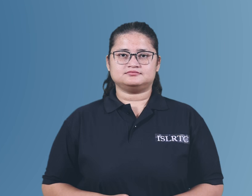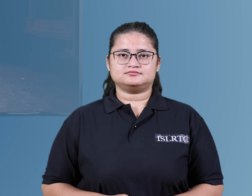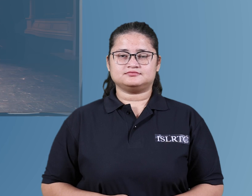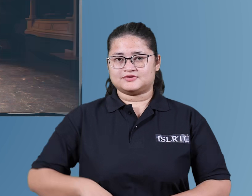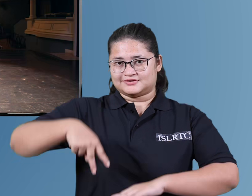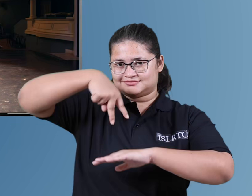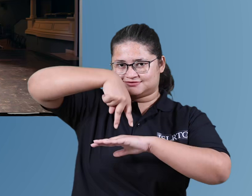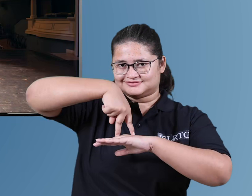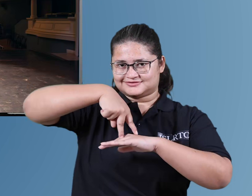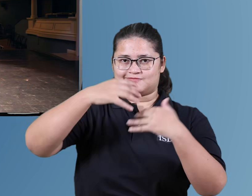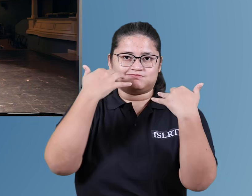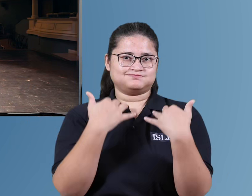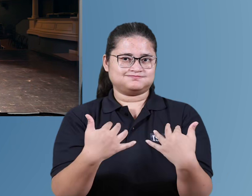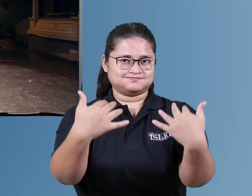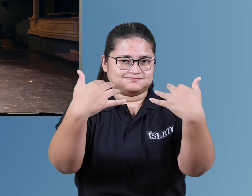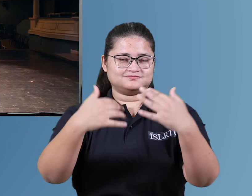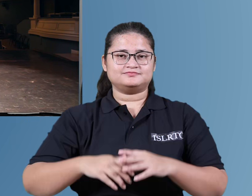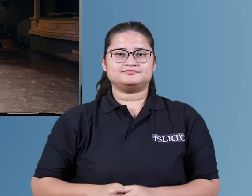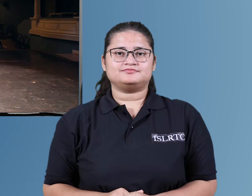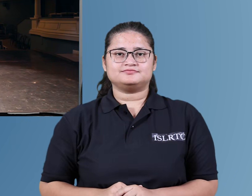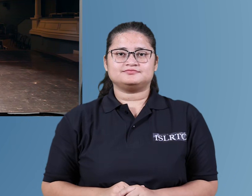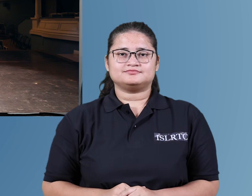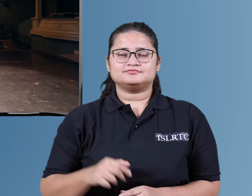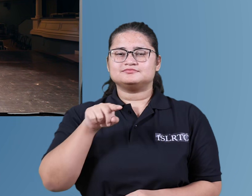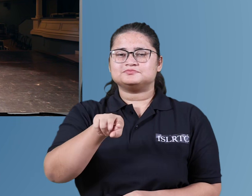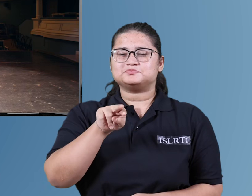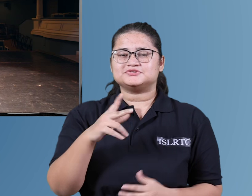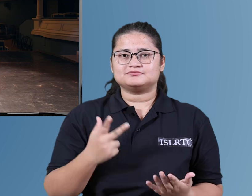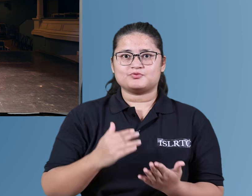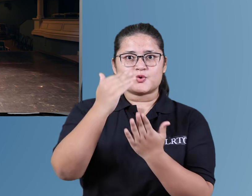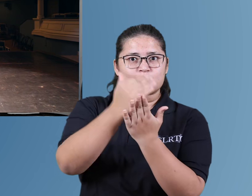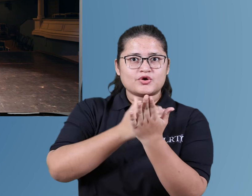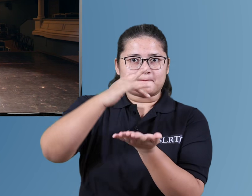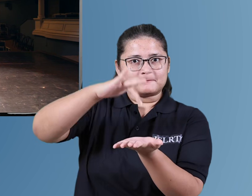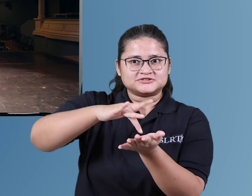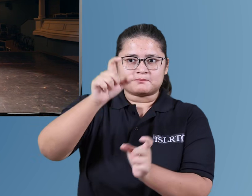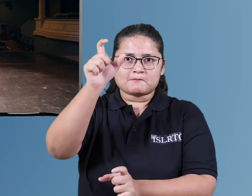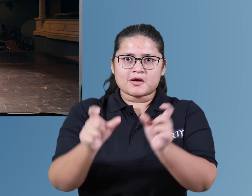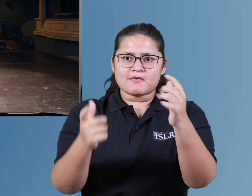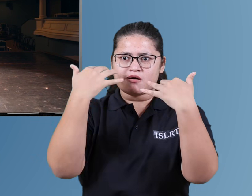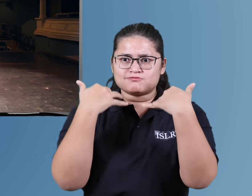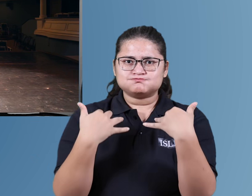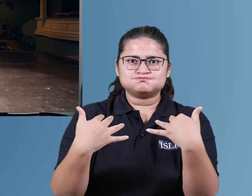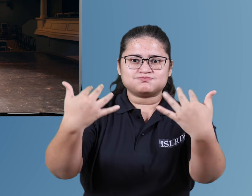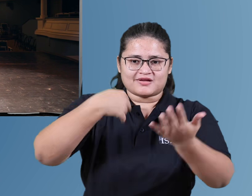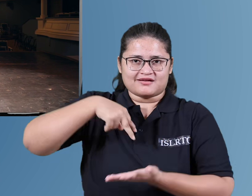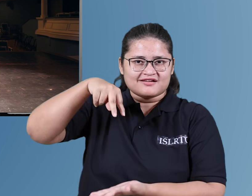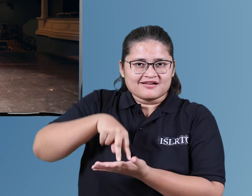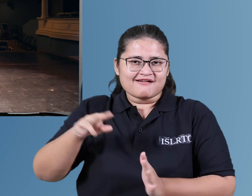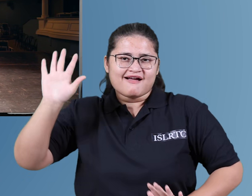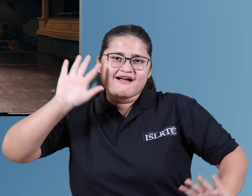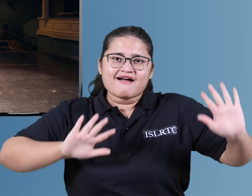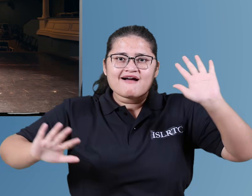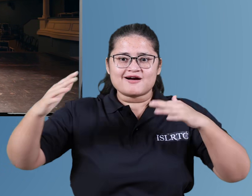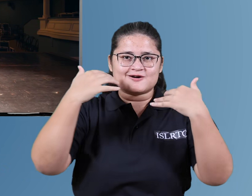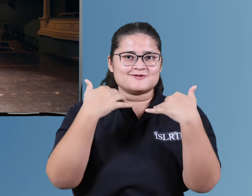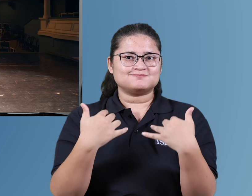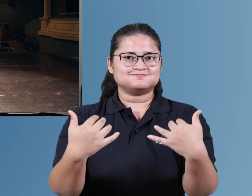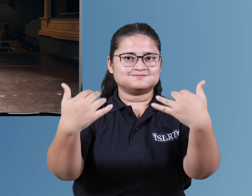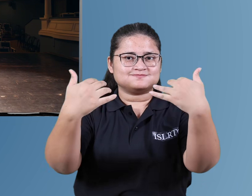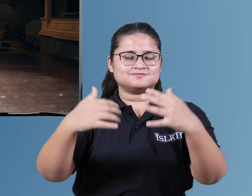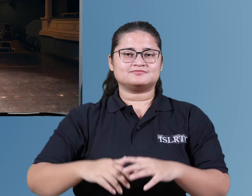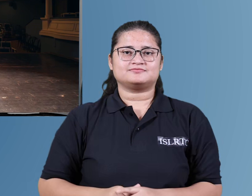Theater A place where live performances are held, or the art of staging plays.